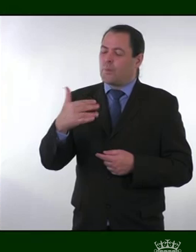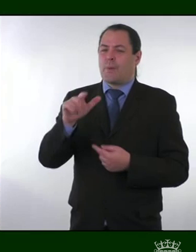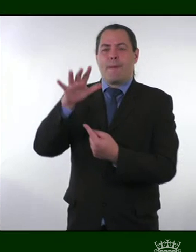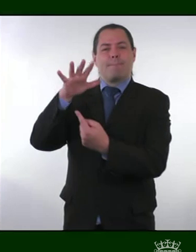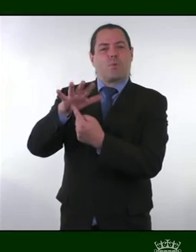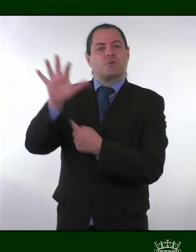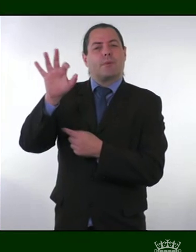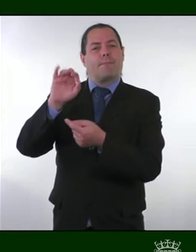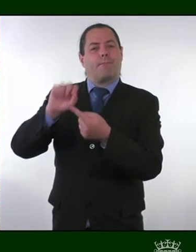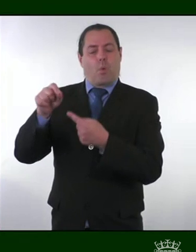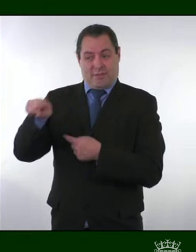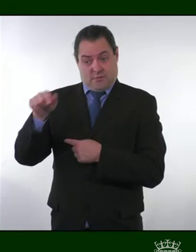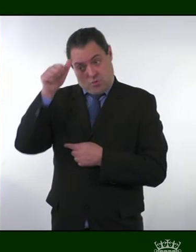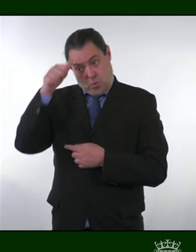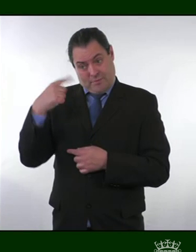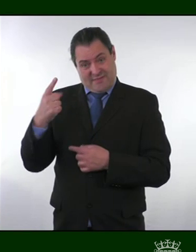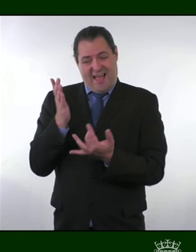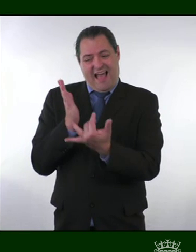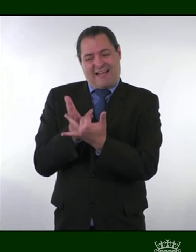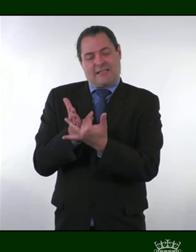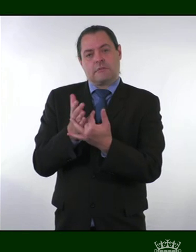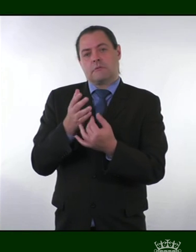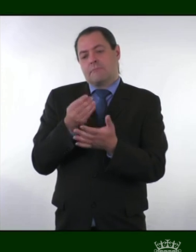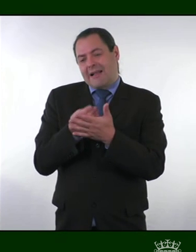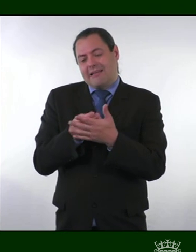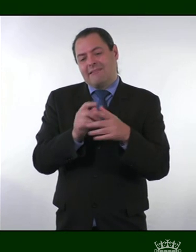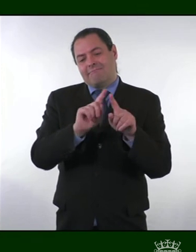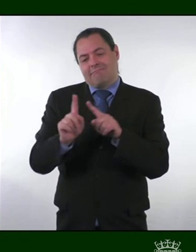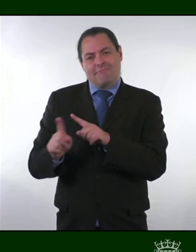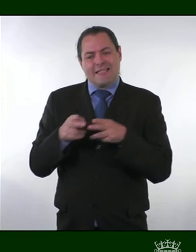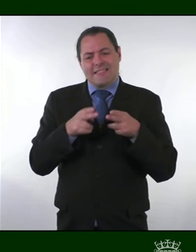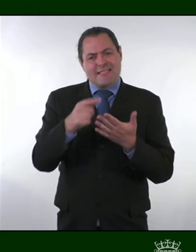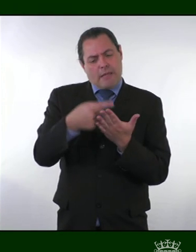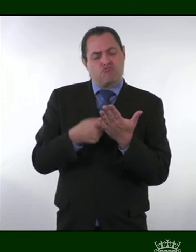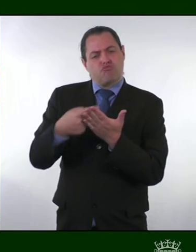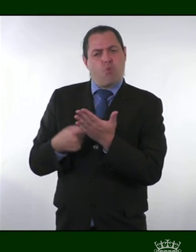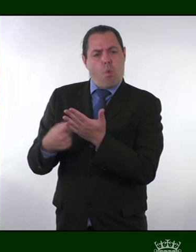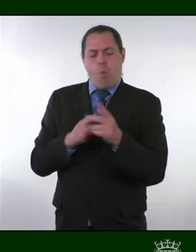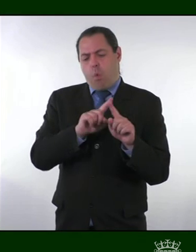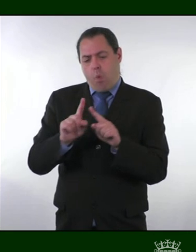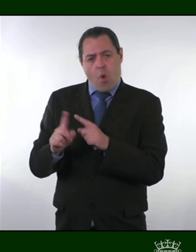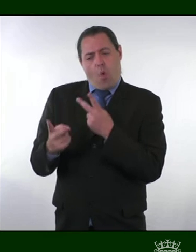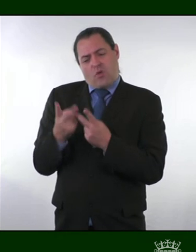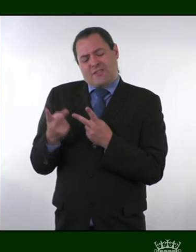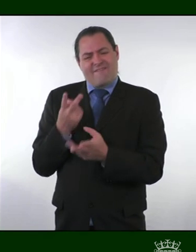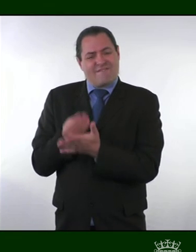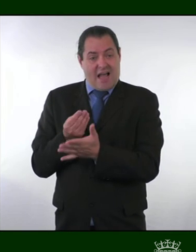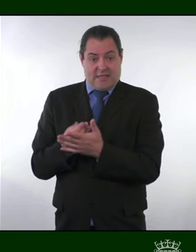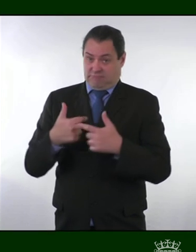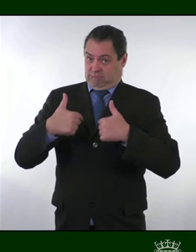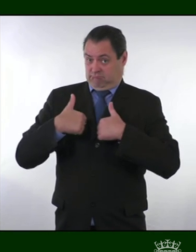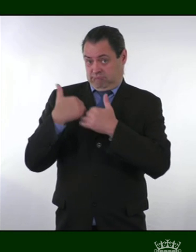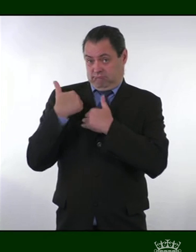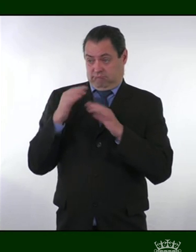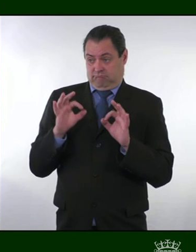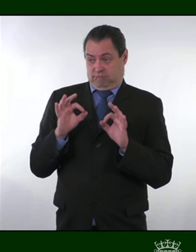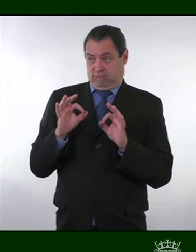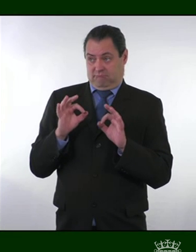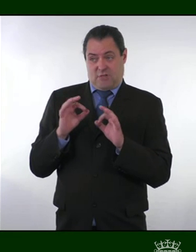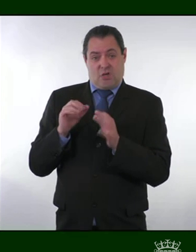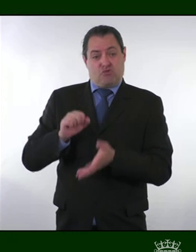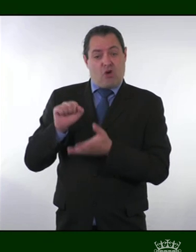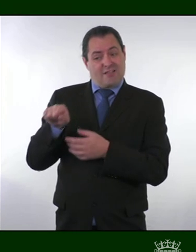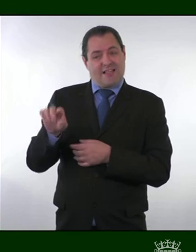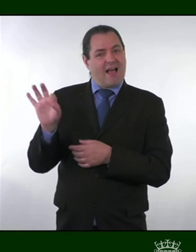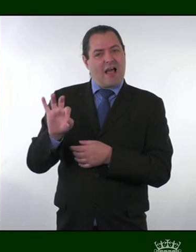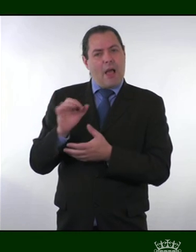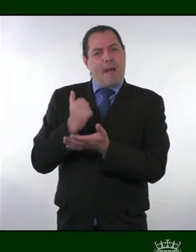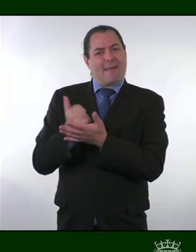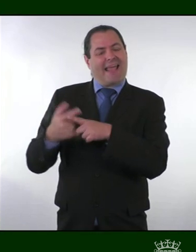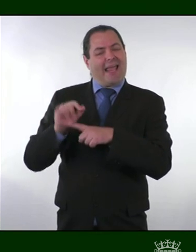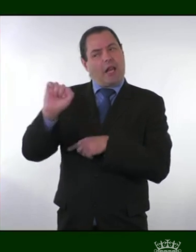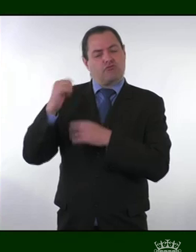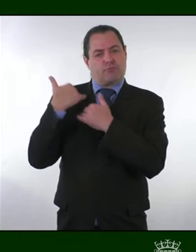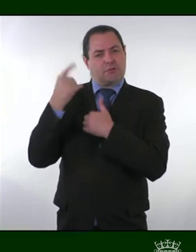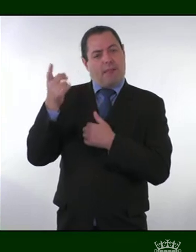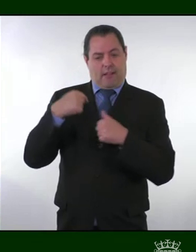As he will know, the rules around access to schemes for alternative finance are not the responsibility of my right honourable Friend the Chancellor, but of the Bank of England.